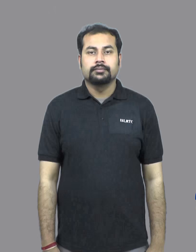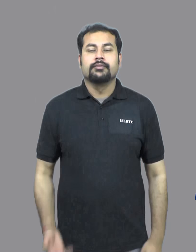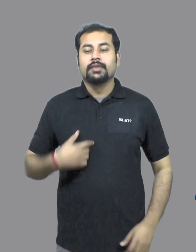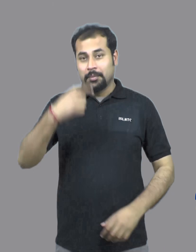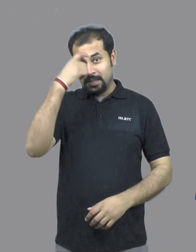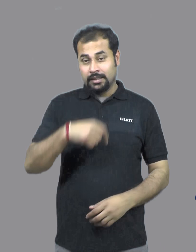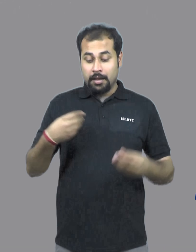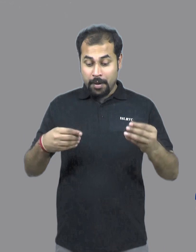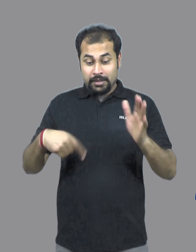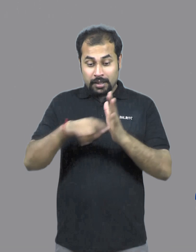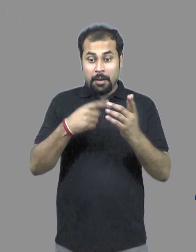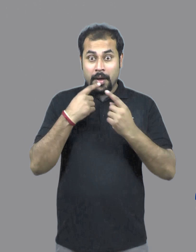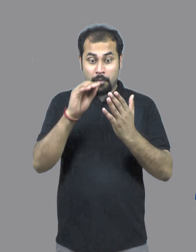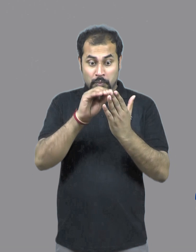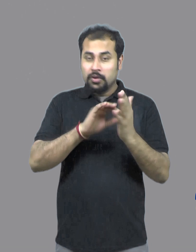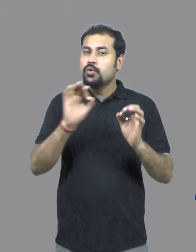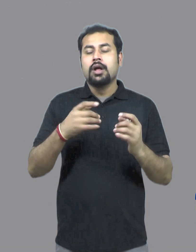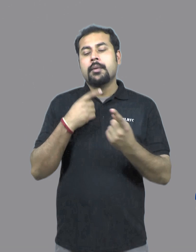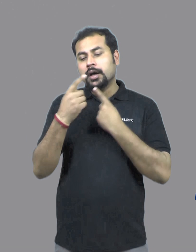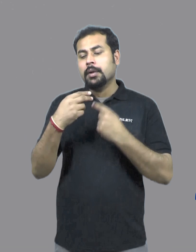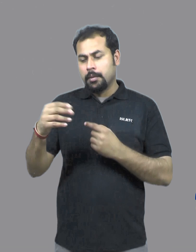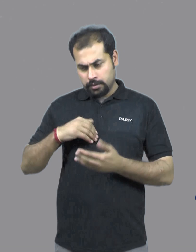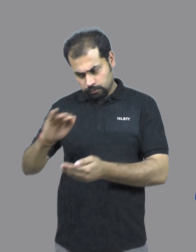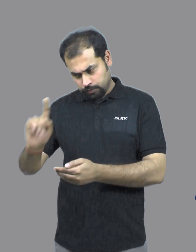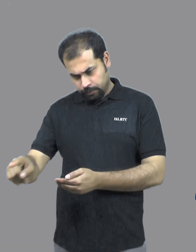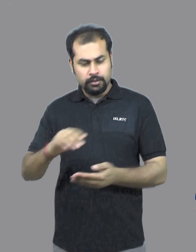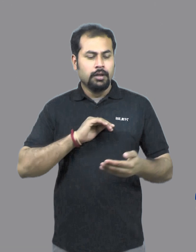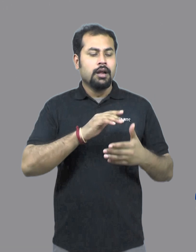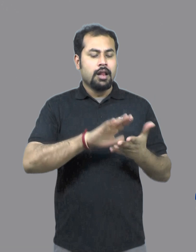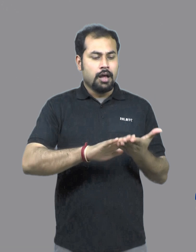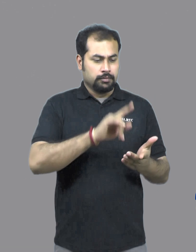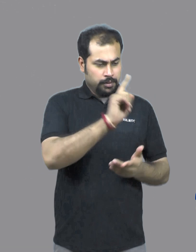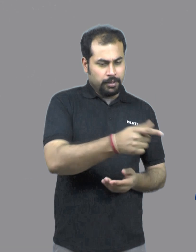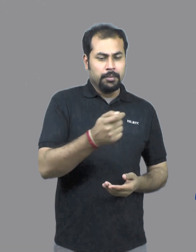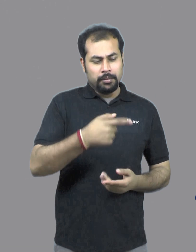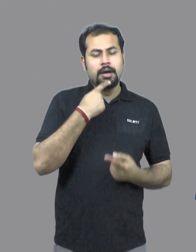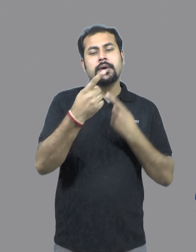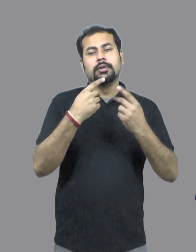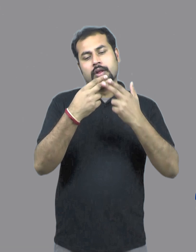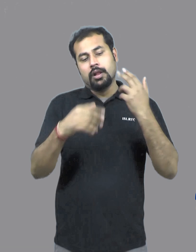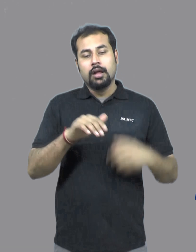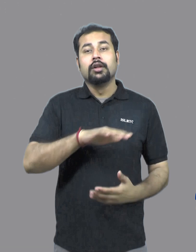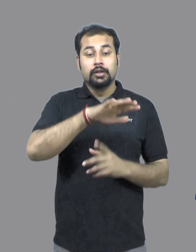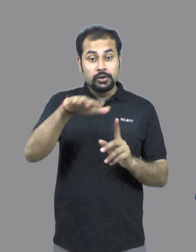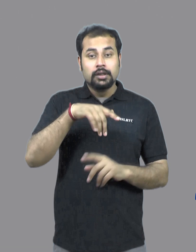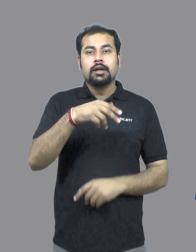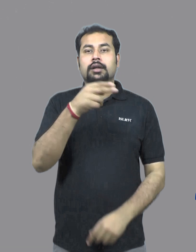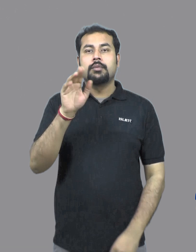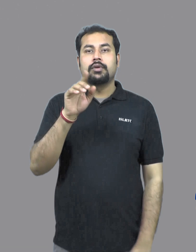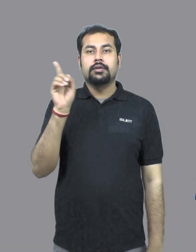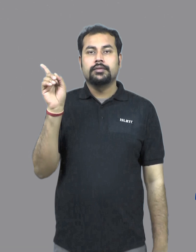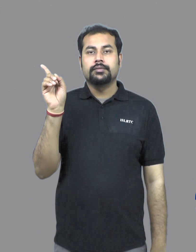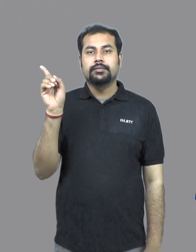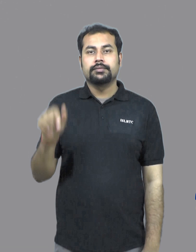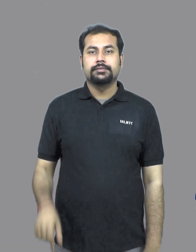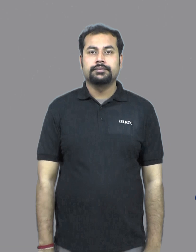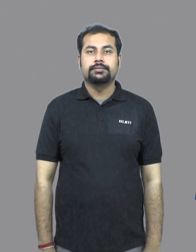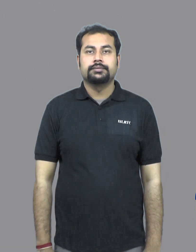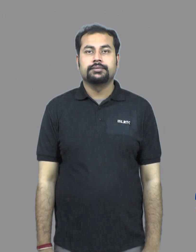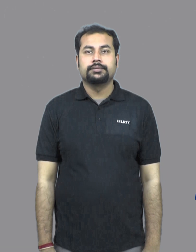Nuncupative Will